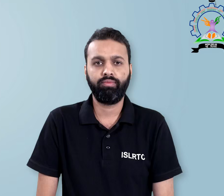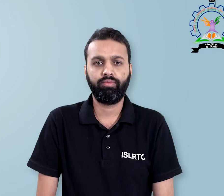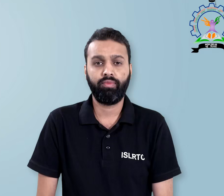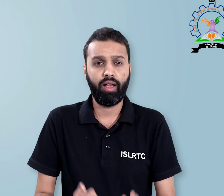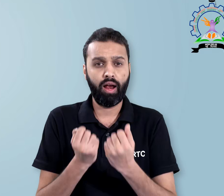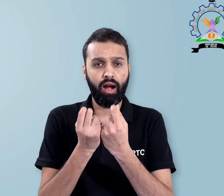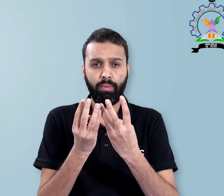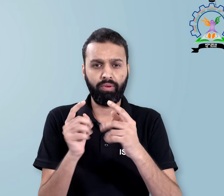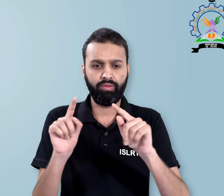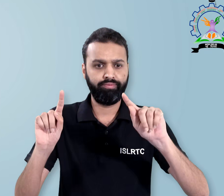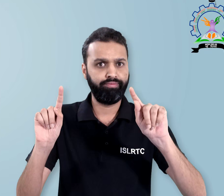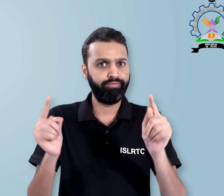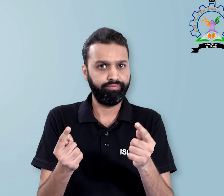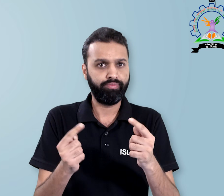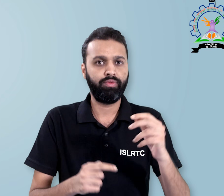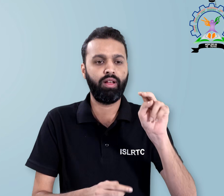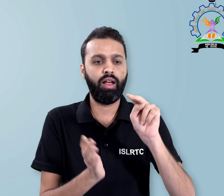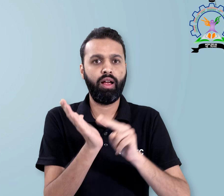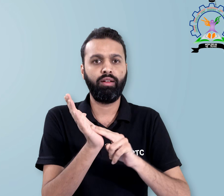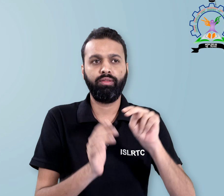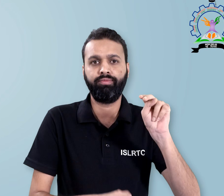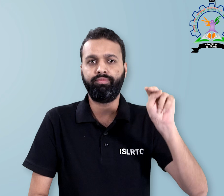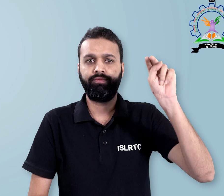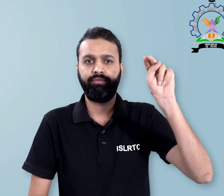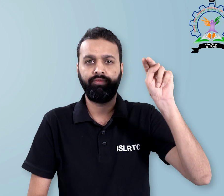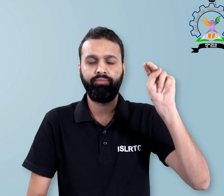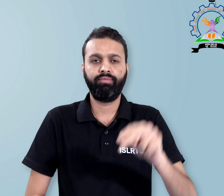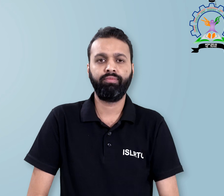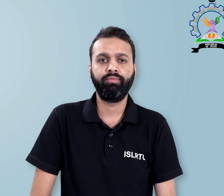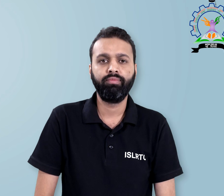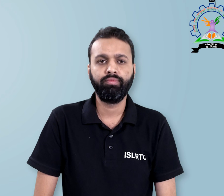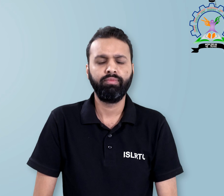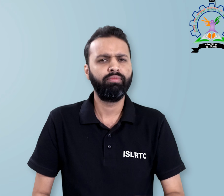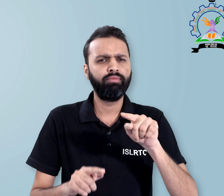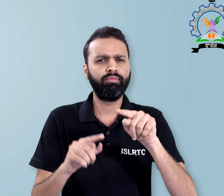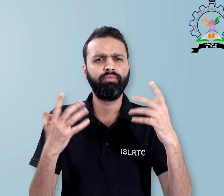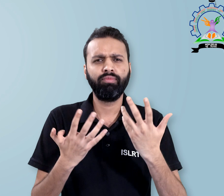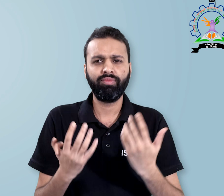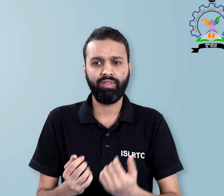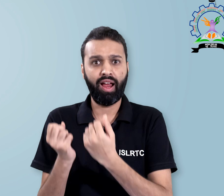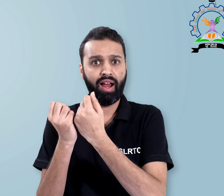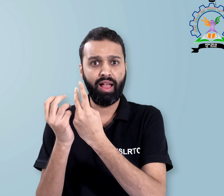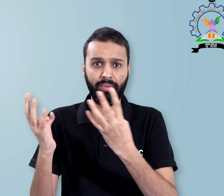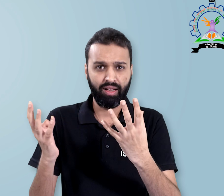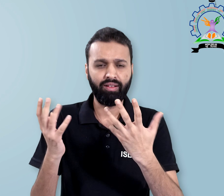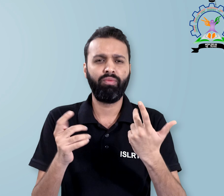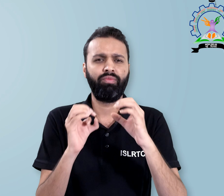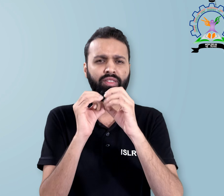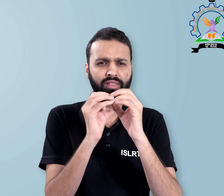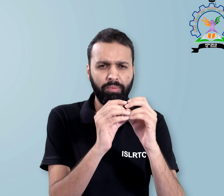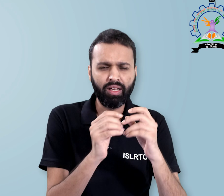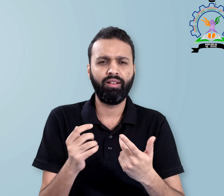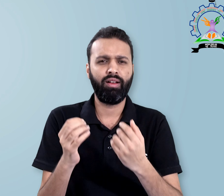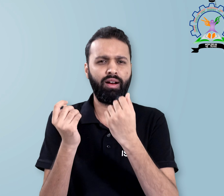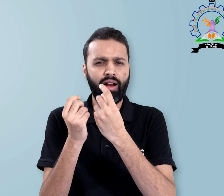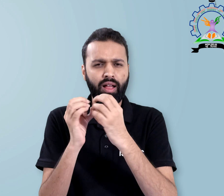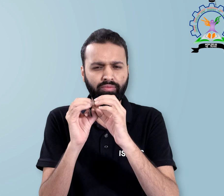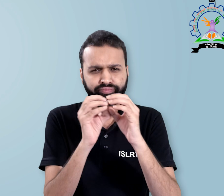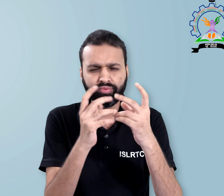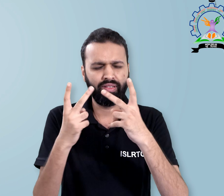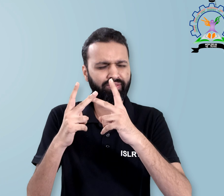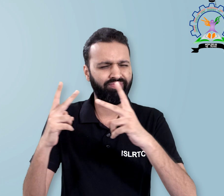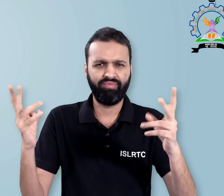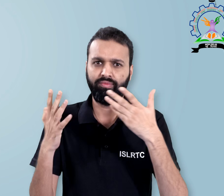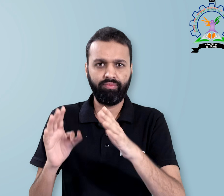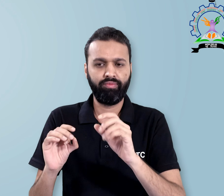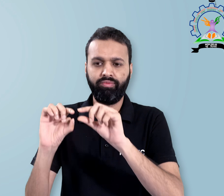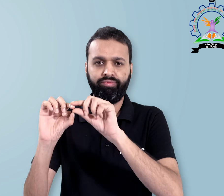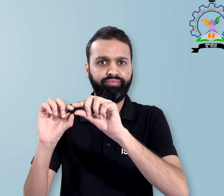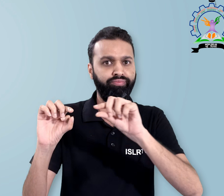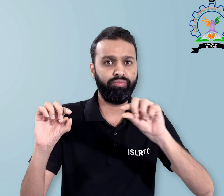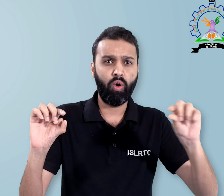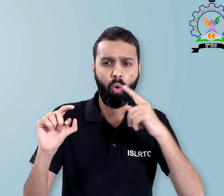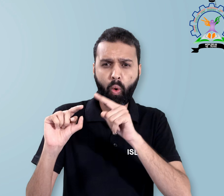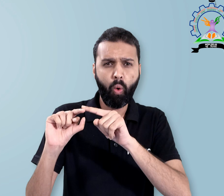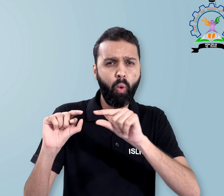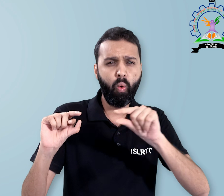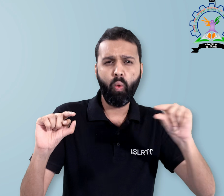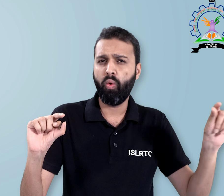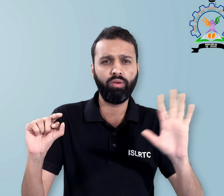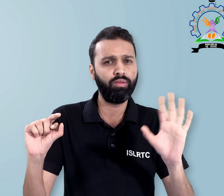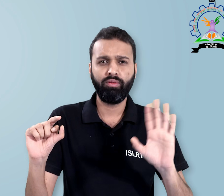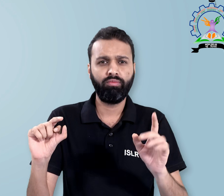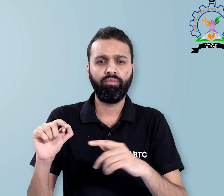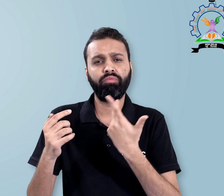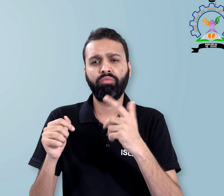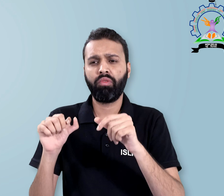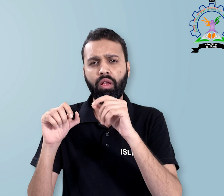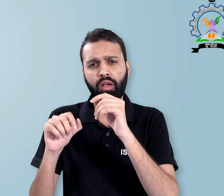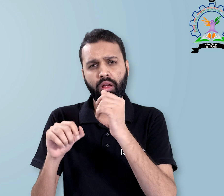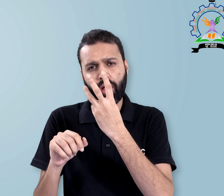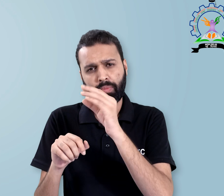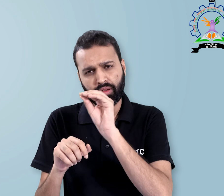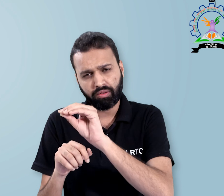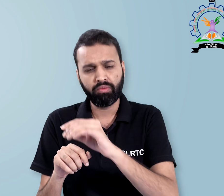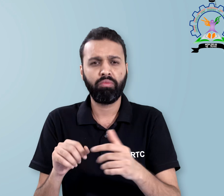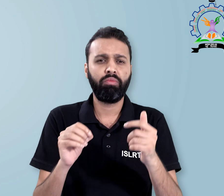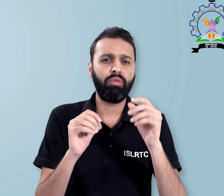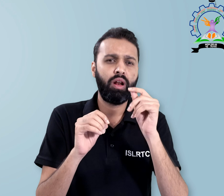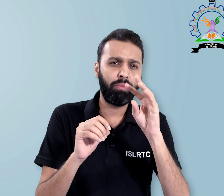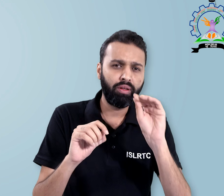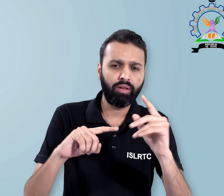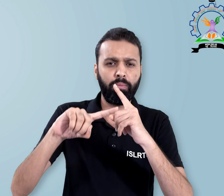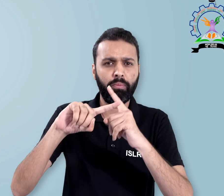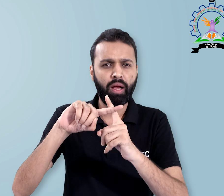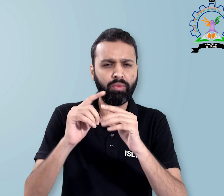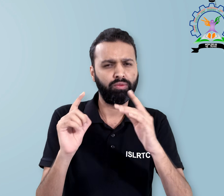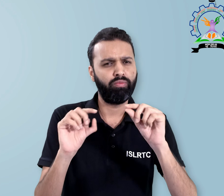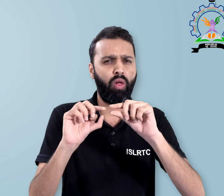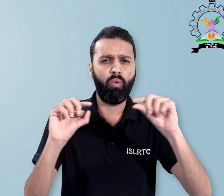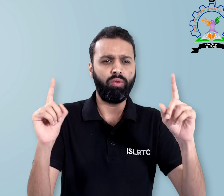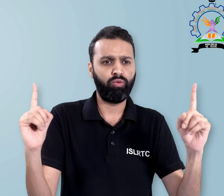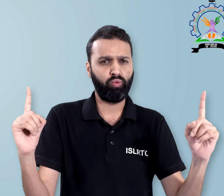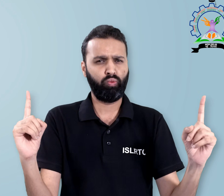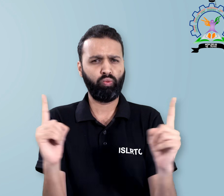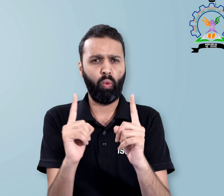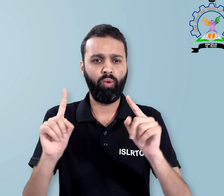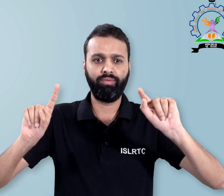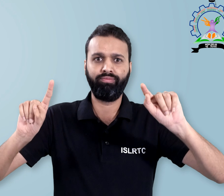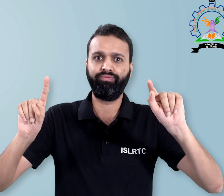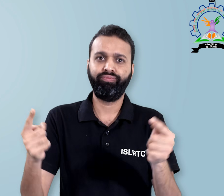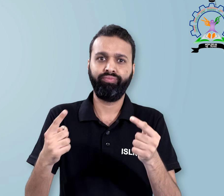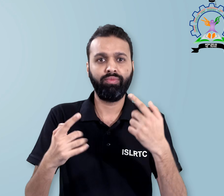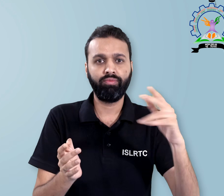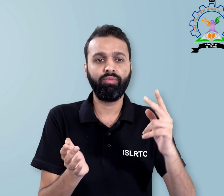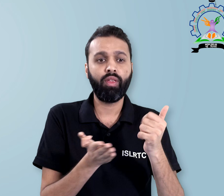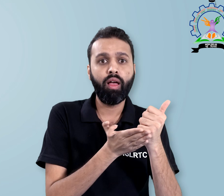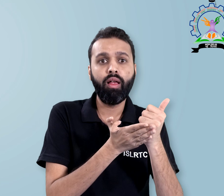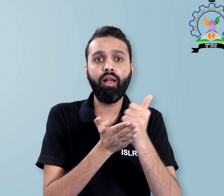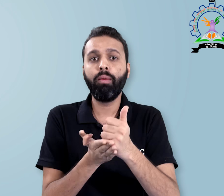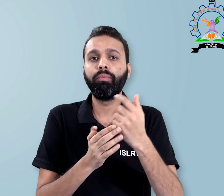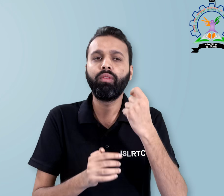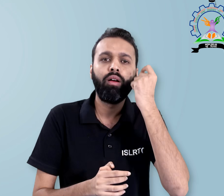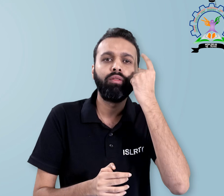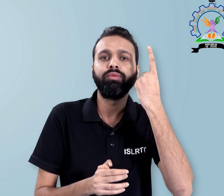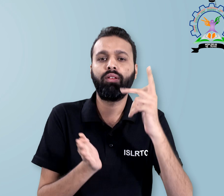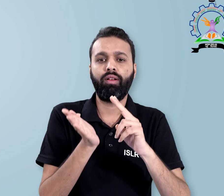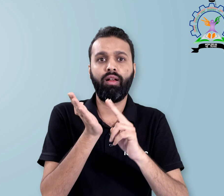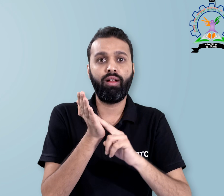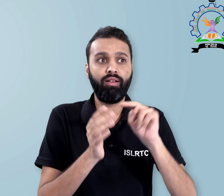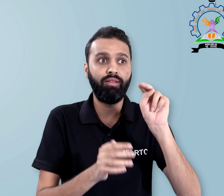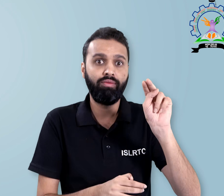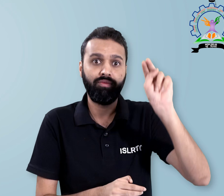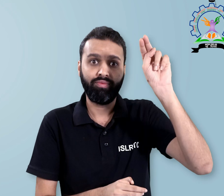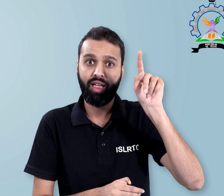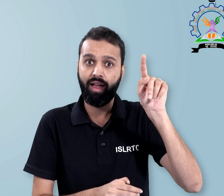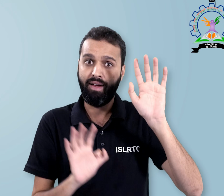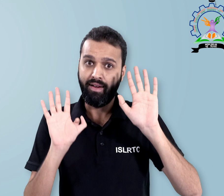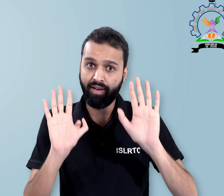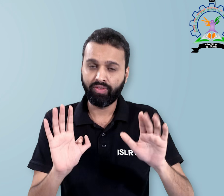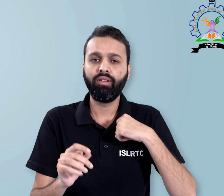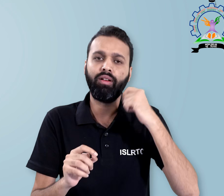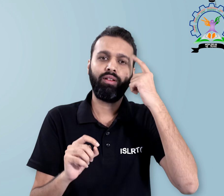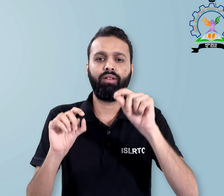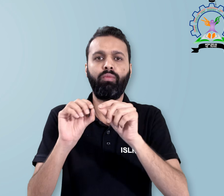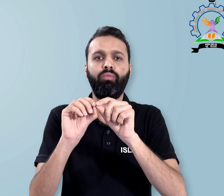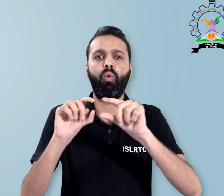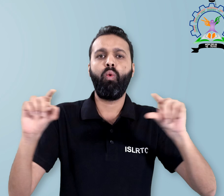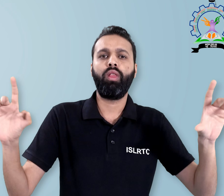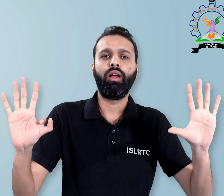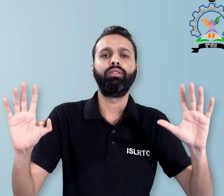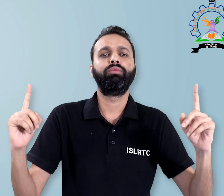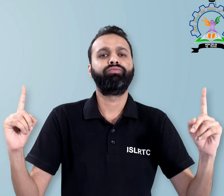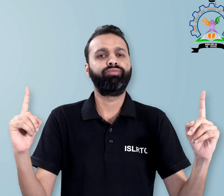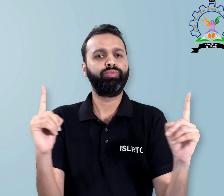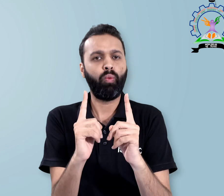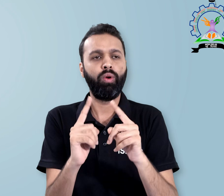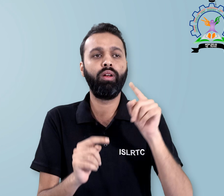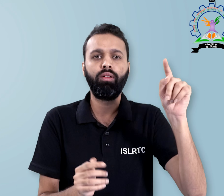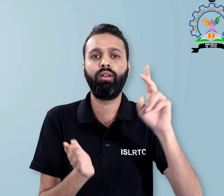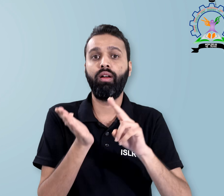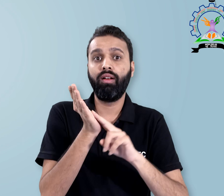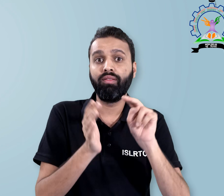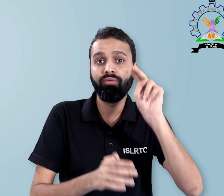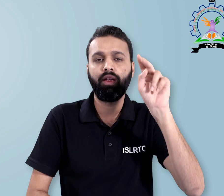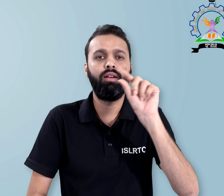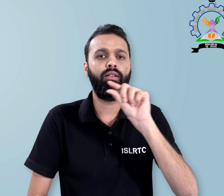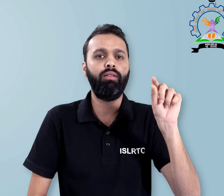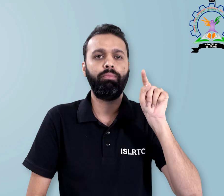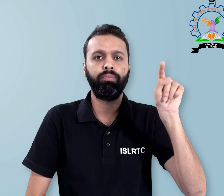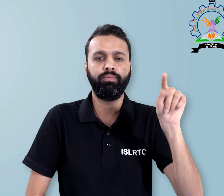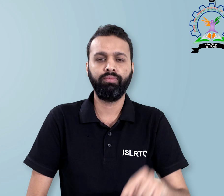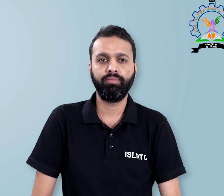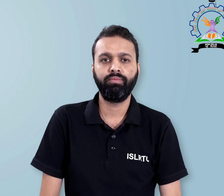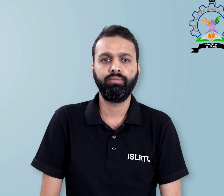Binomial Theorem The Binomial Theorem is a formula that can help in finding out the expanded form of a binomial like (a+b)^n, where 'n' is a positive integer, without multiplying at length.